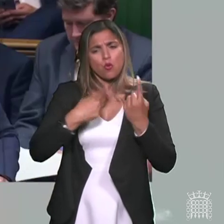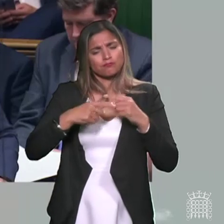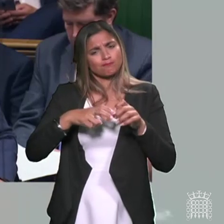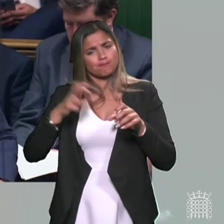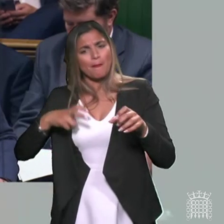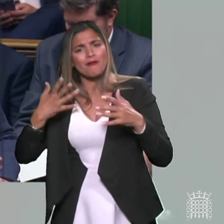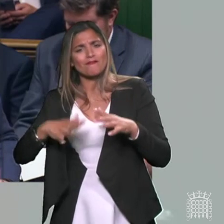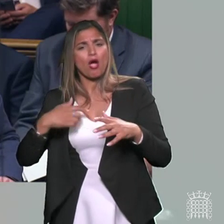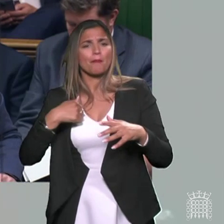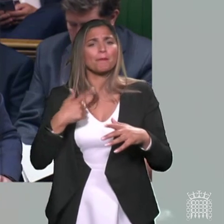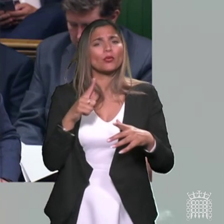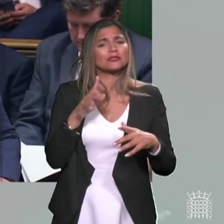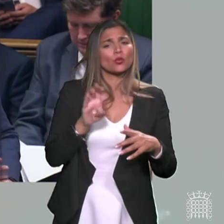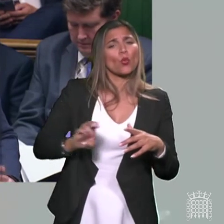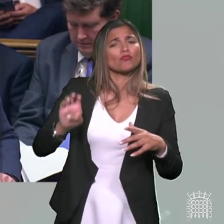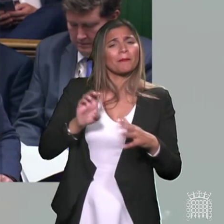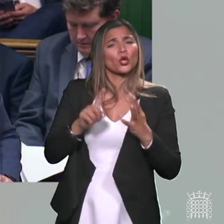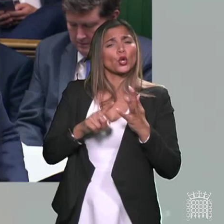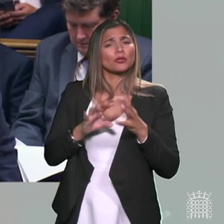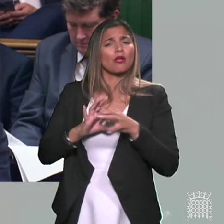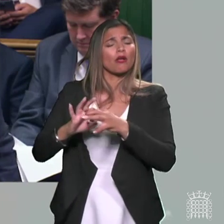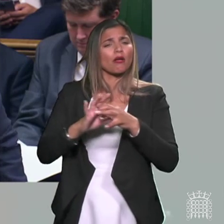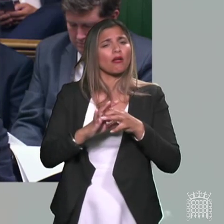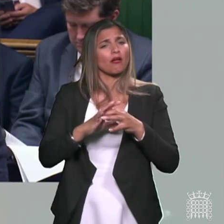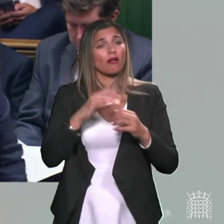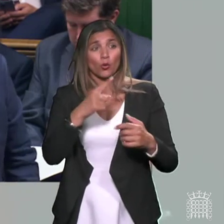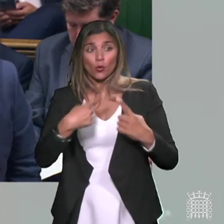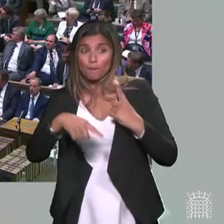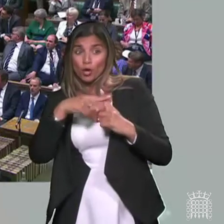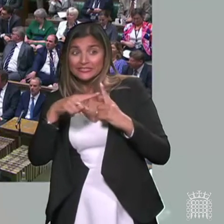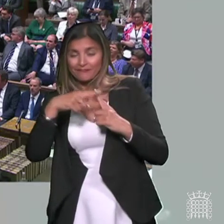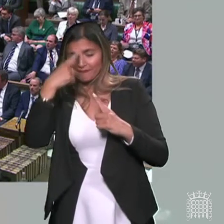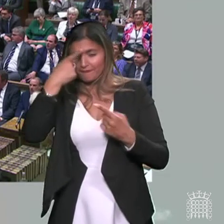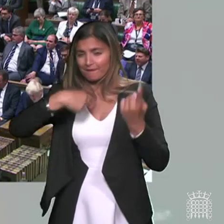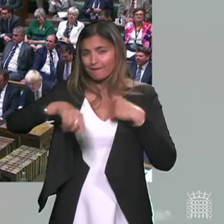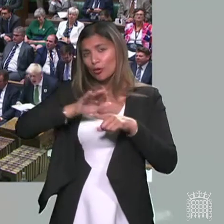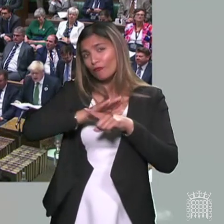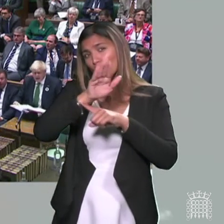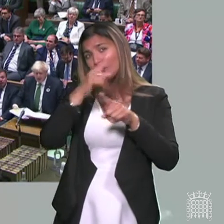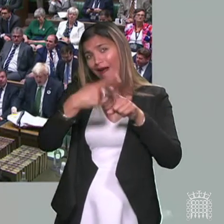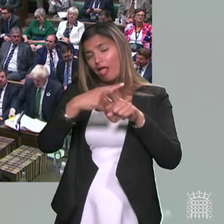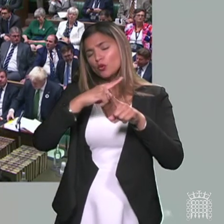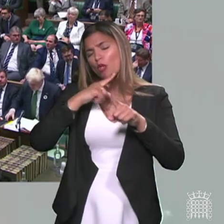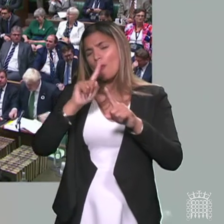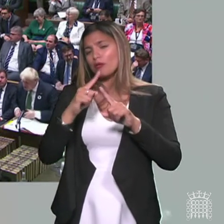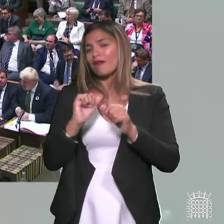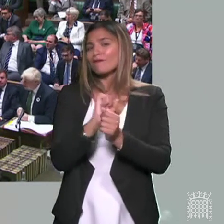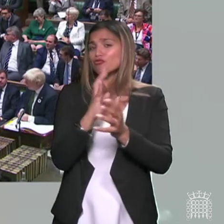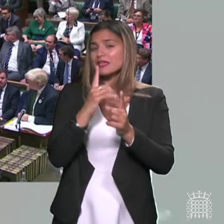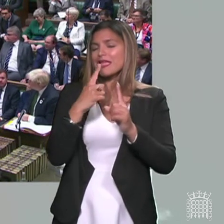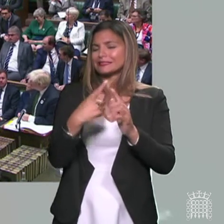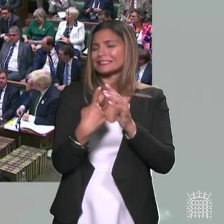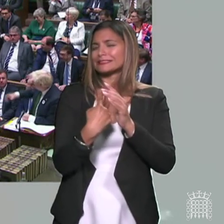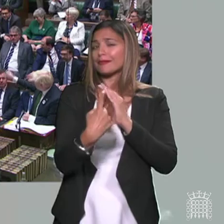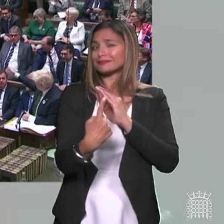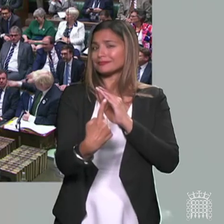Is he as optimistic as I am about our future as a free and independent nation?